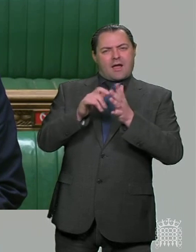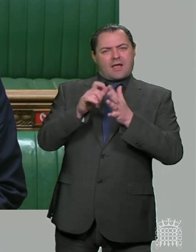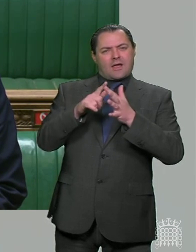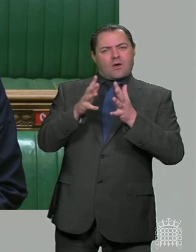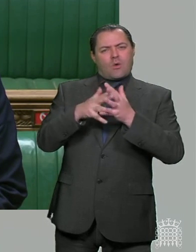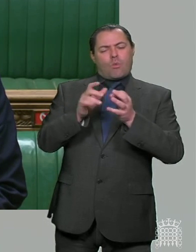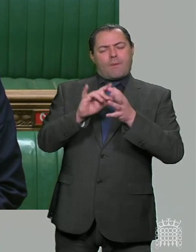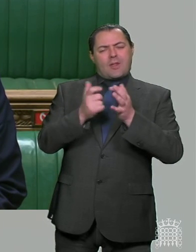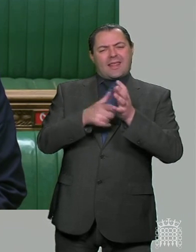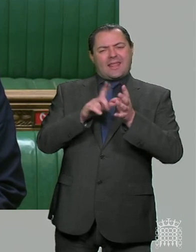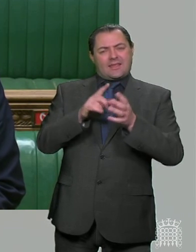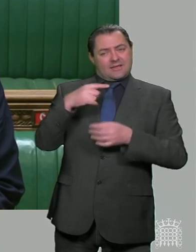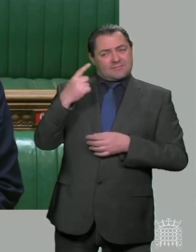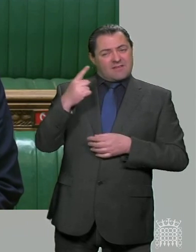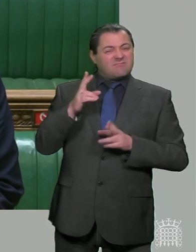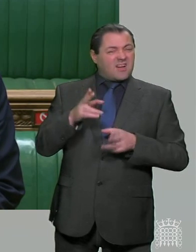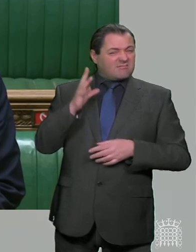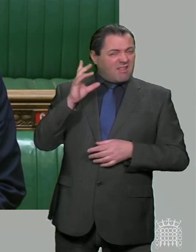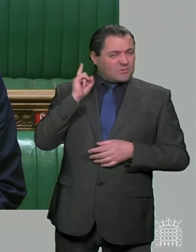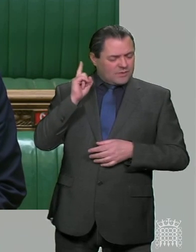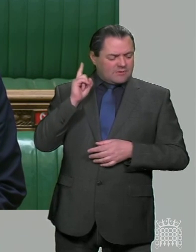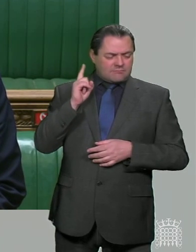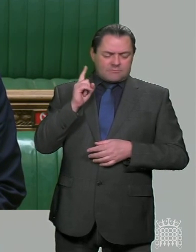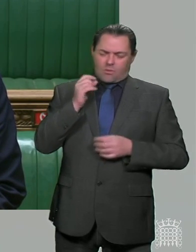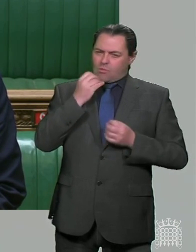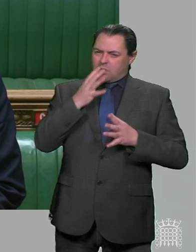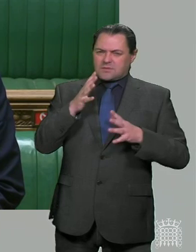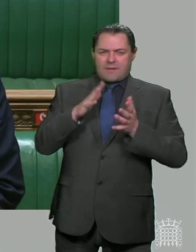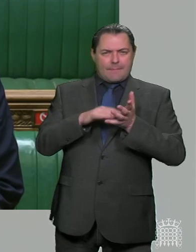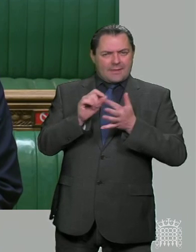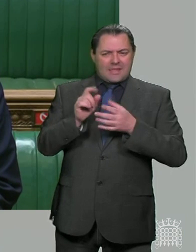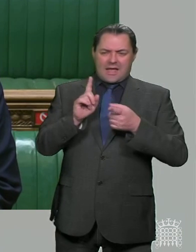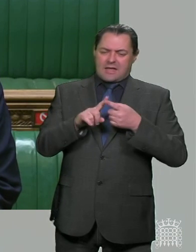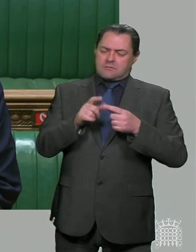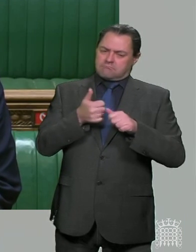He was a dedicated parliamentarian and a fantastic servant to the people of Hove.